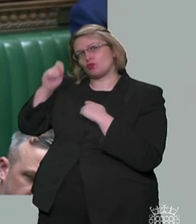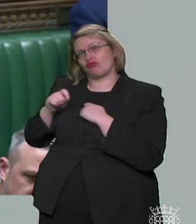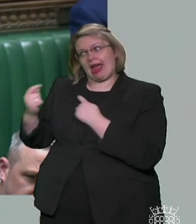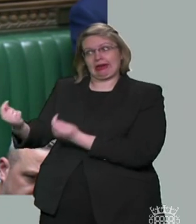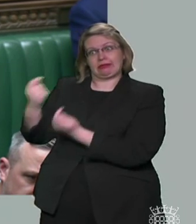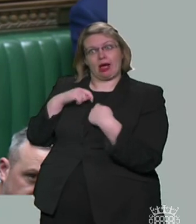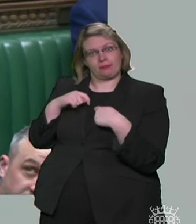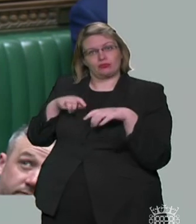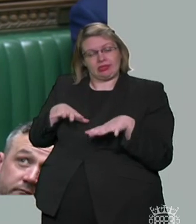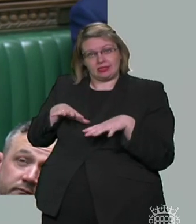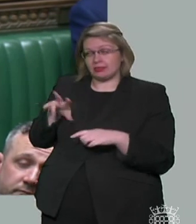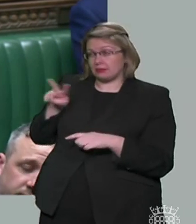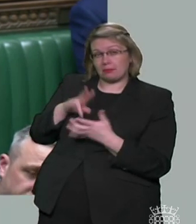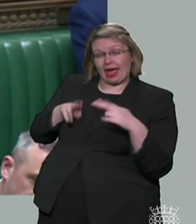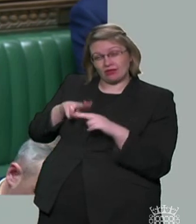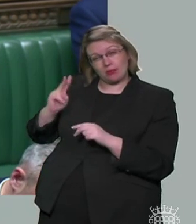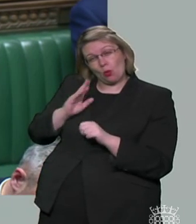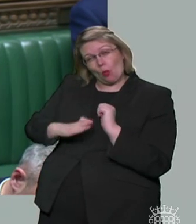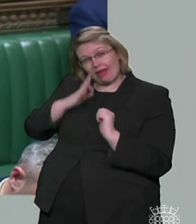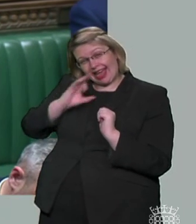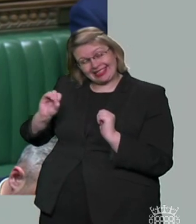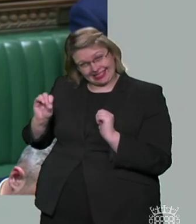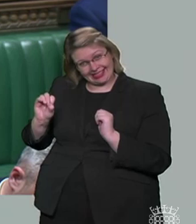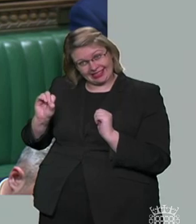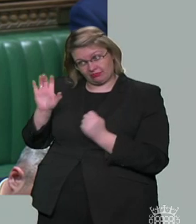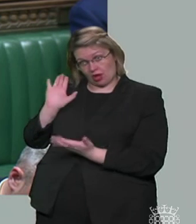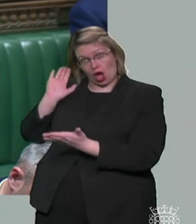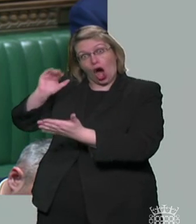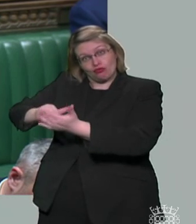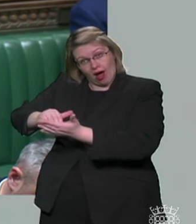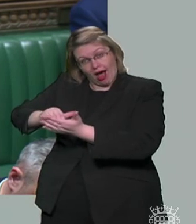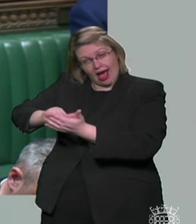Her parents are both in their 80s. They have made it to Hungary.